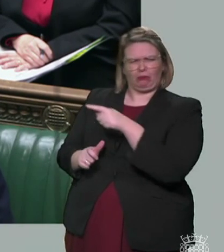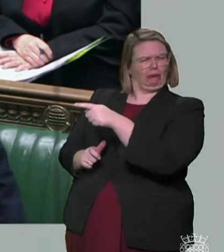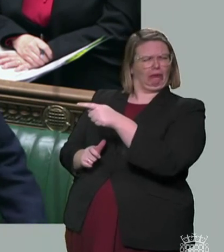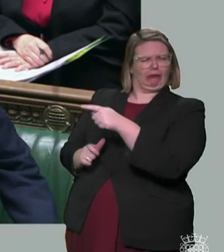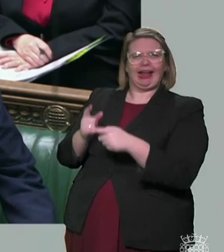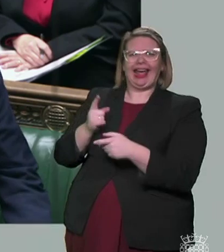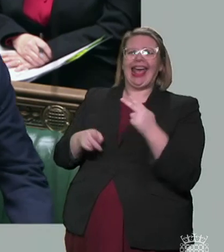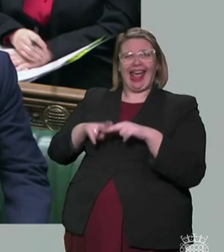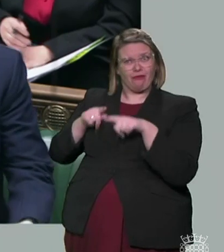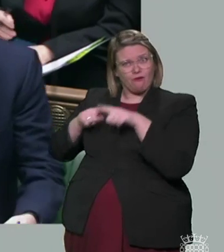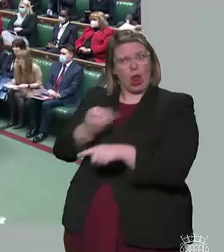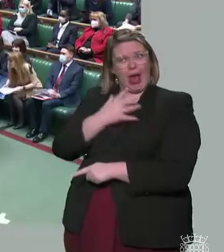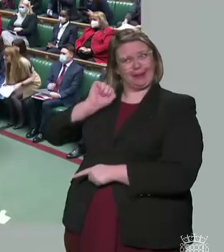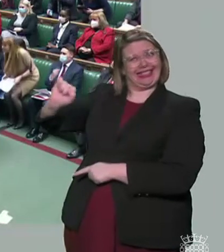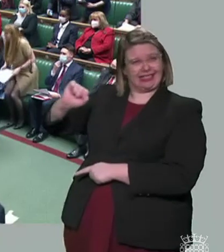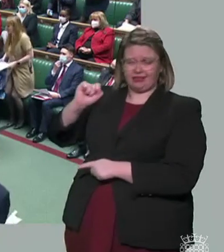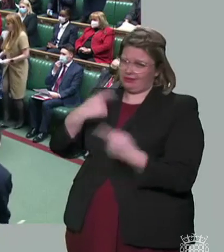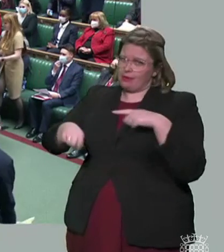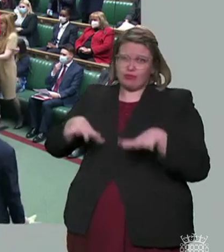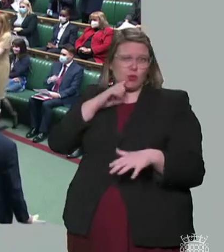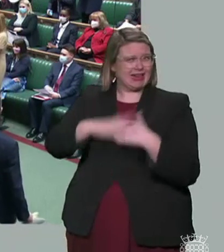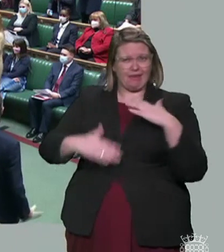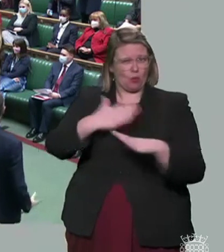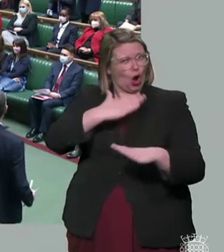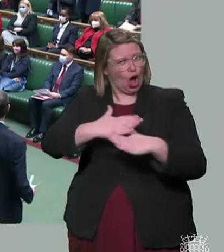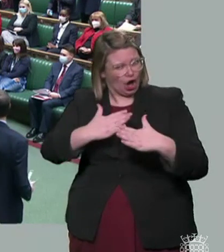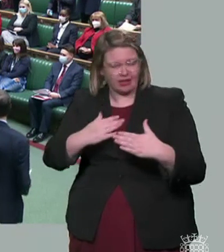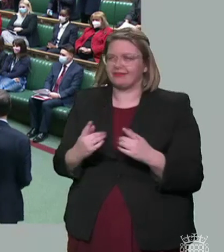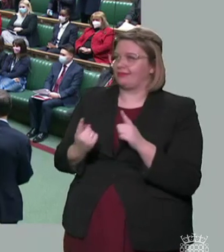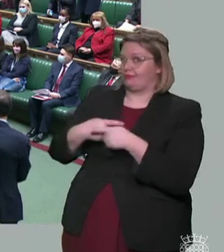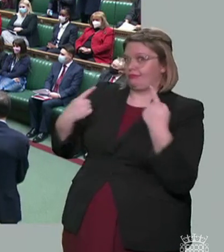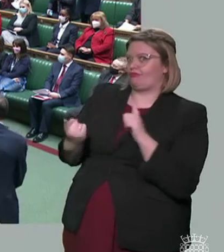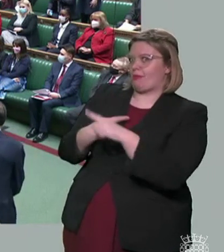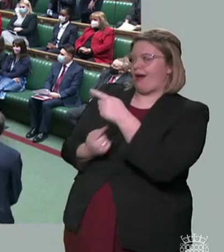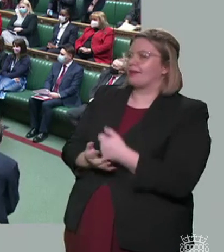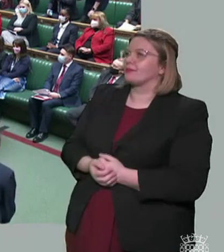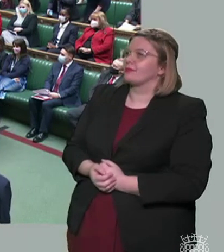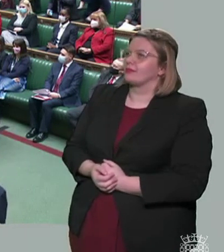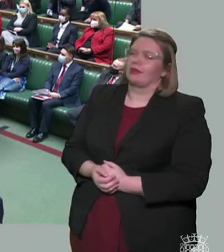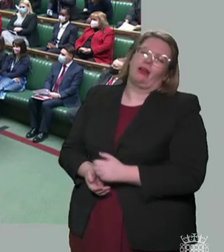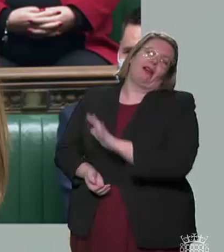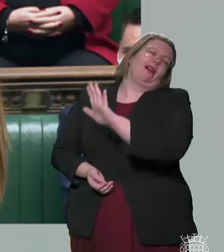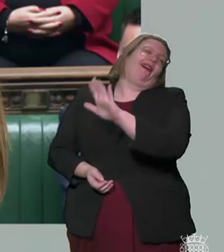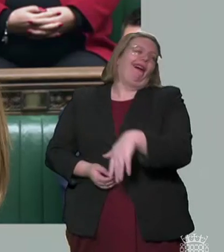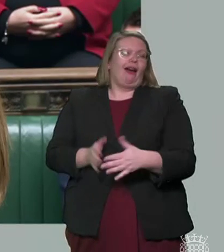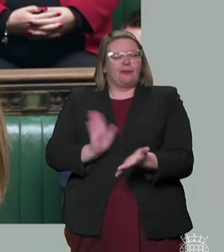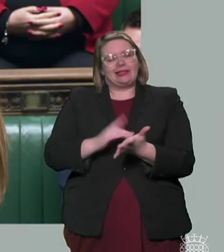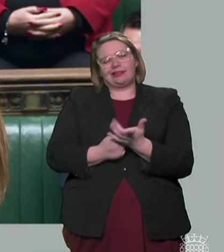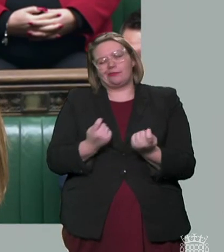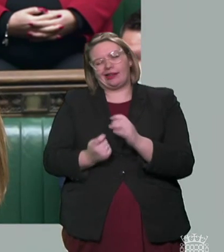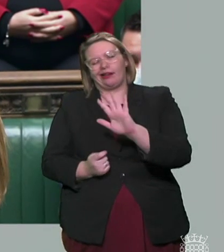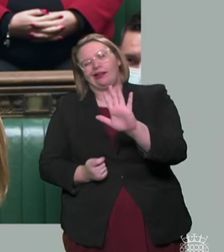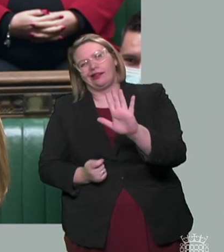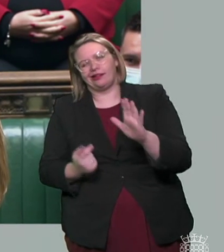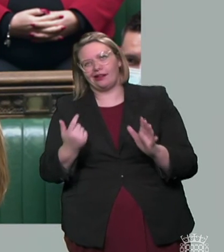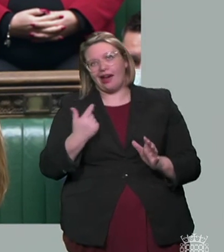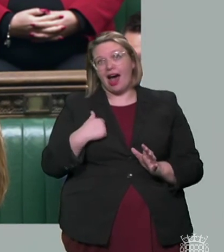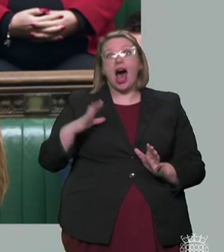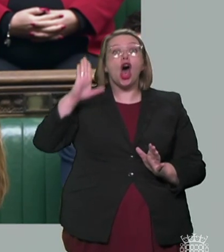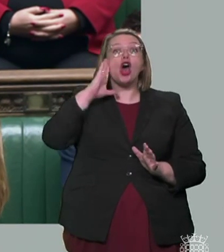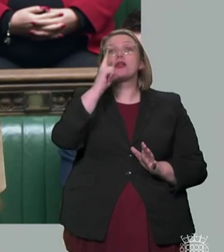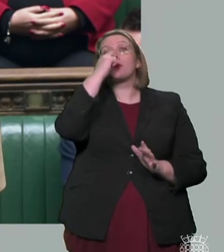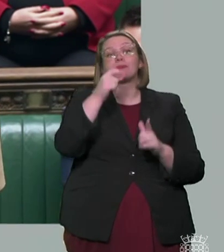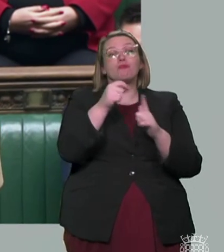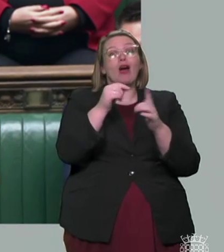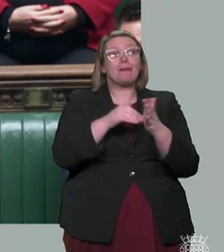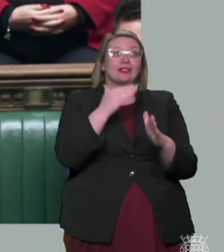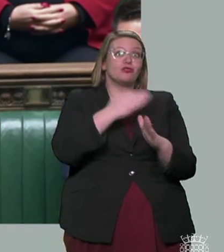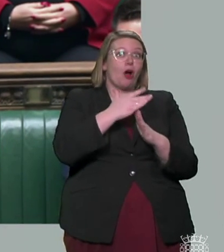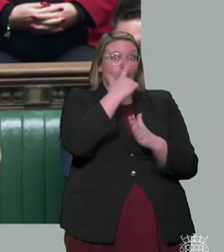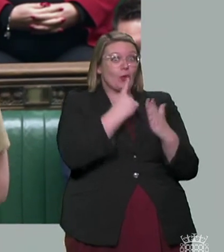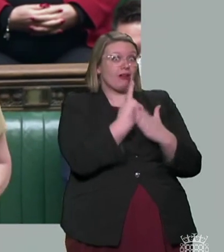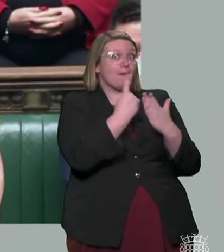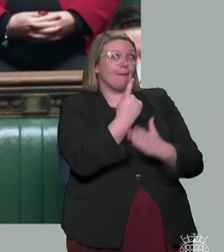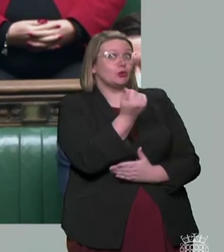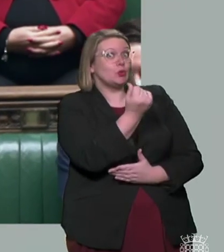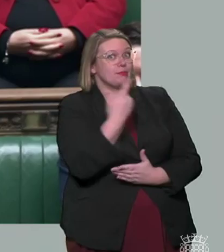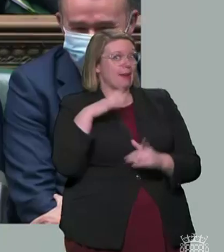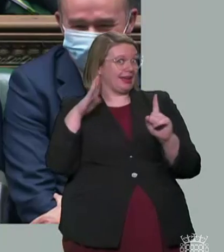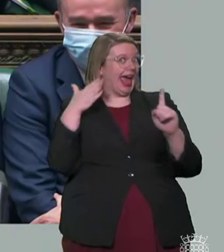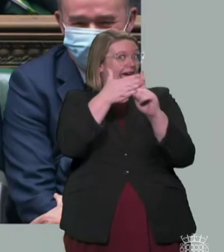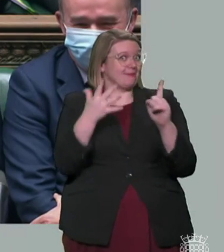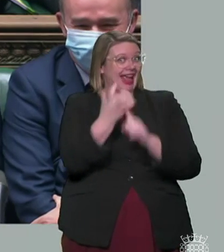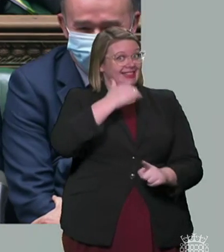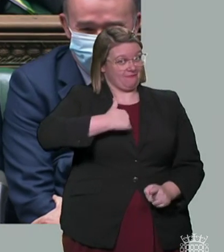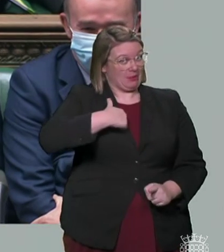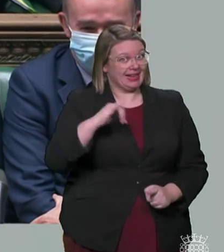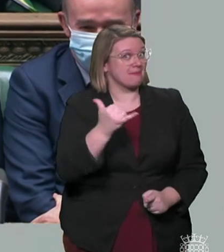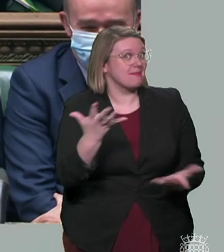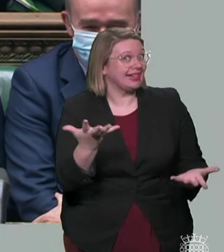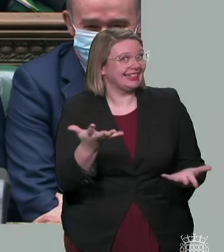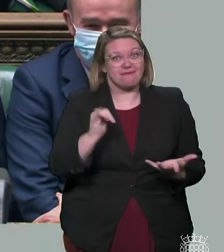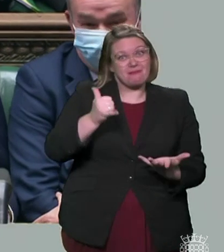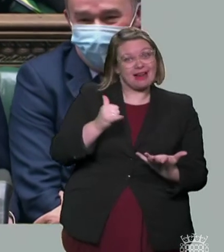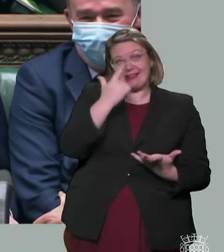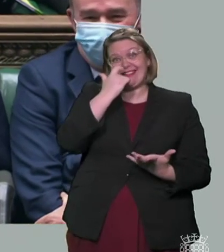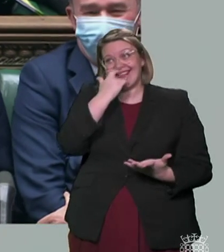I have heard on the grapevine that there might be a vacancy for Prime Minister soon, so perhaps I should have aspirations.